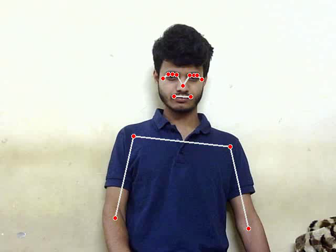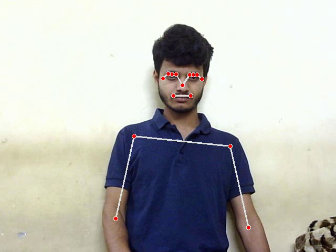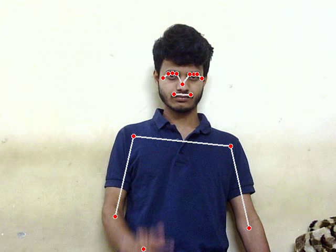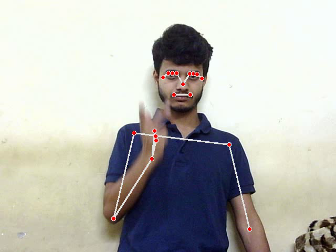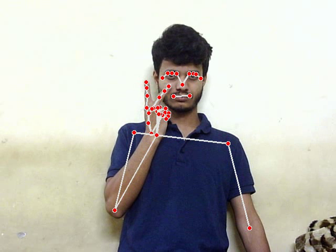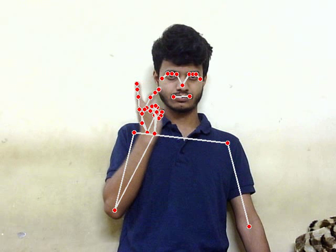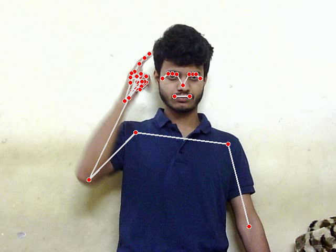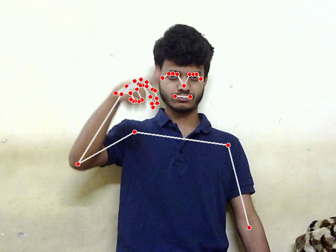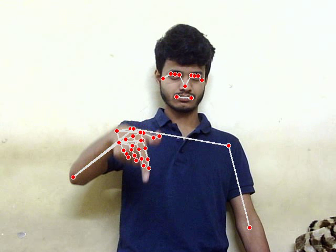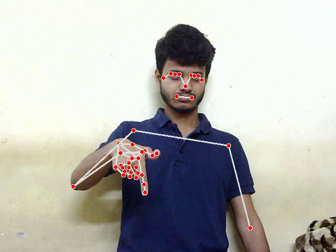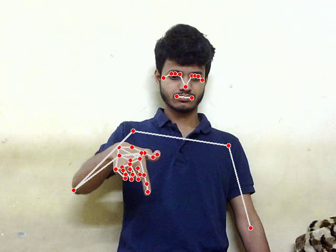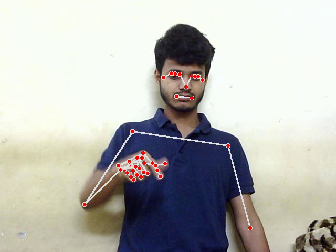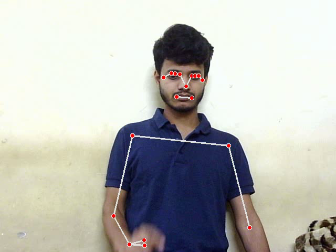see you later